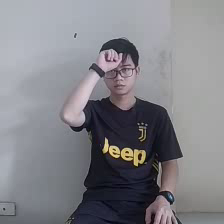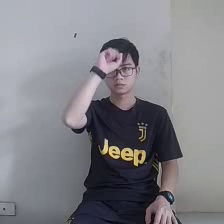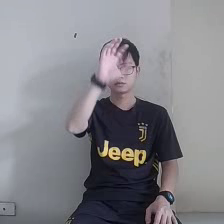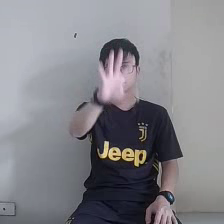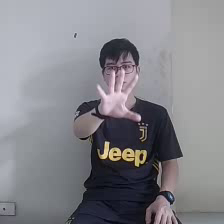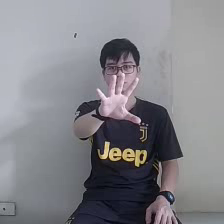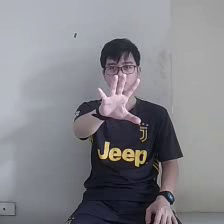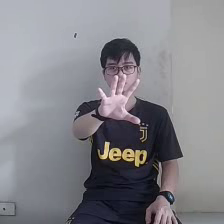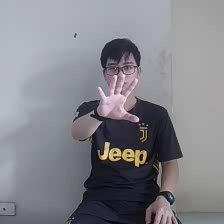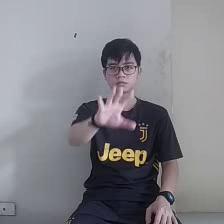Dạy dỗ